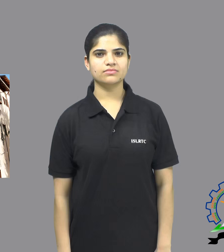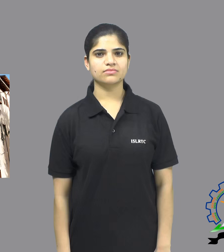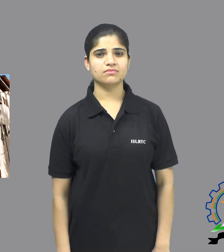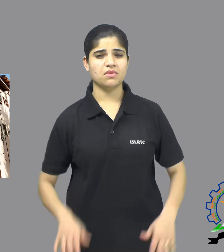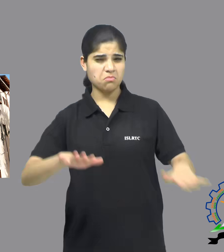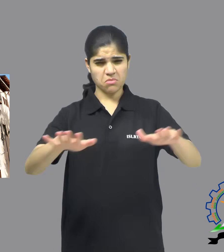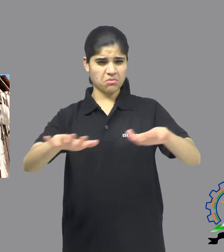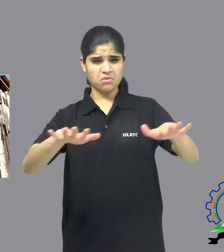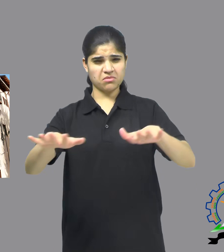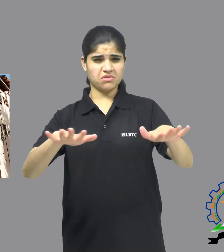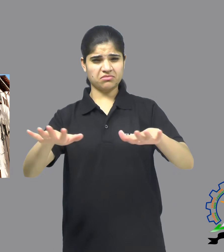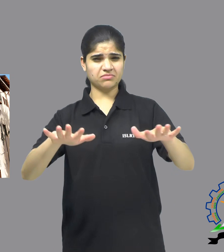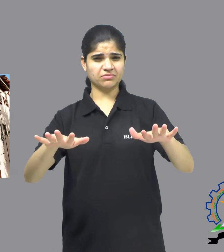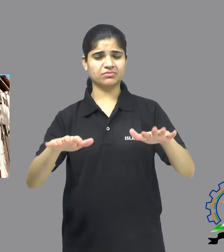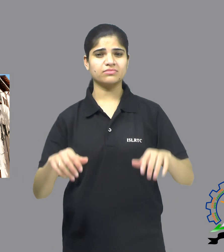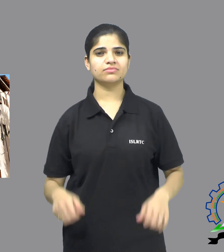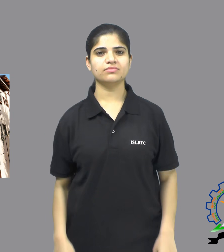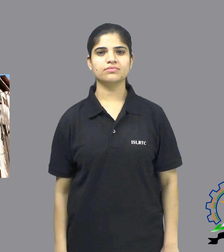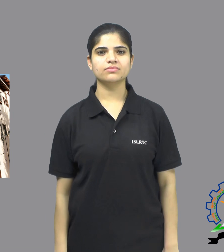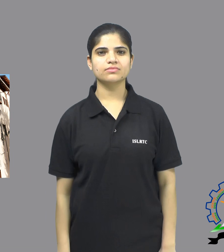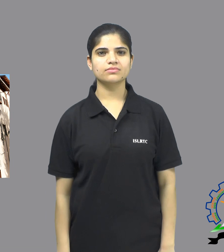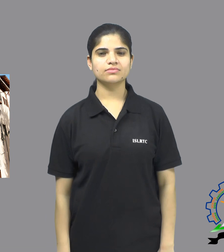Earthquake